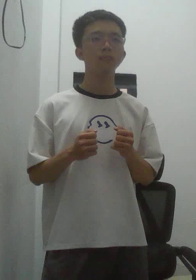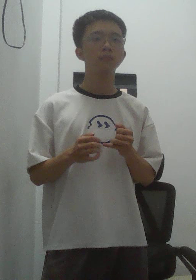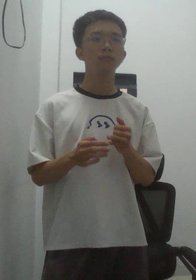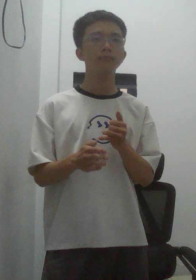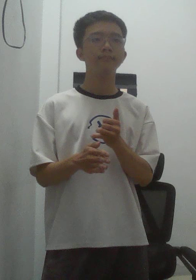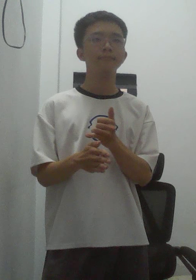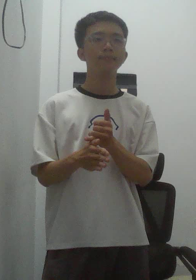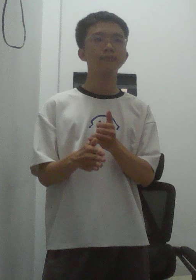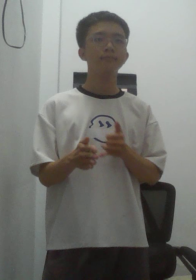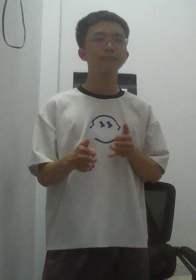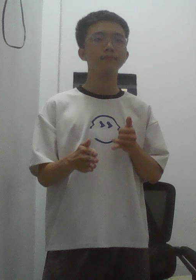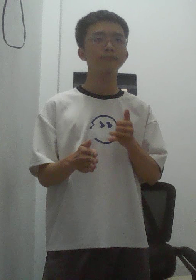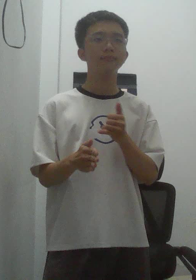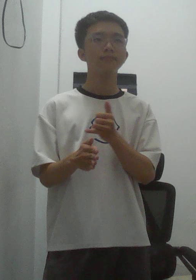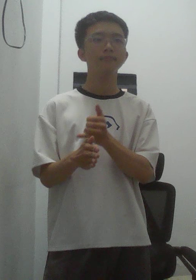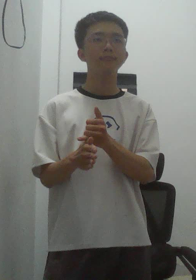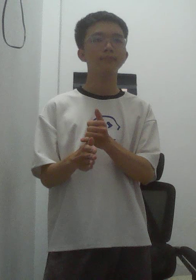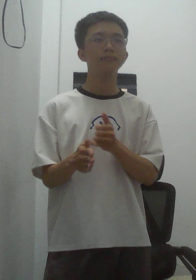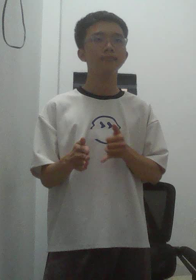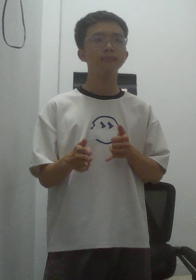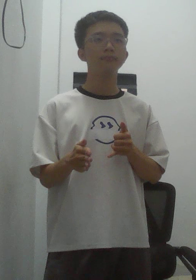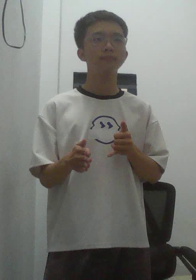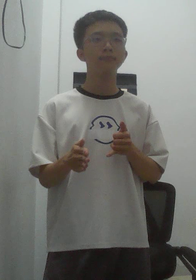cuoi thang